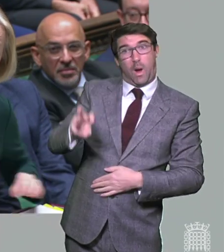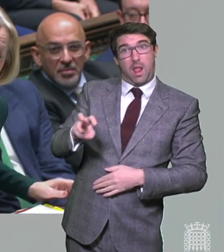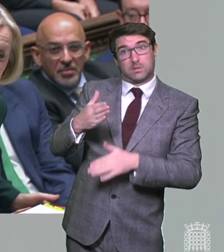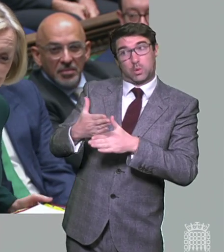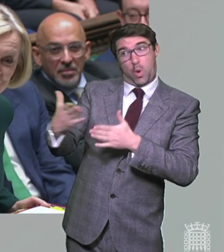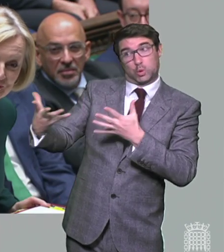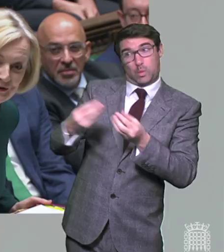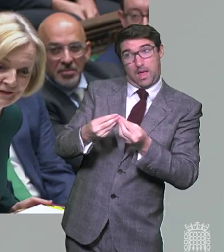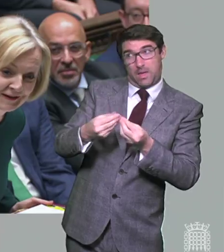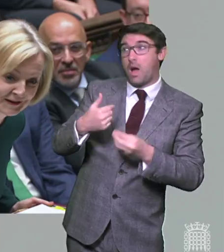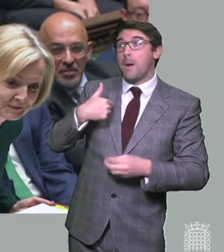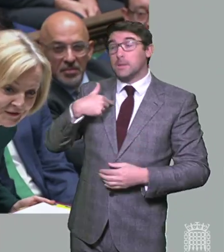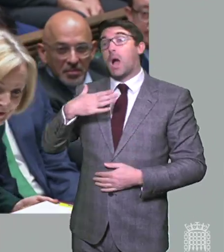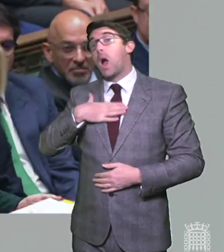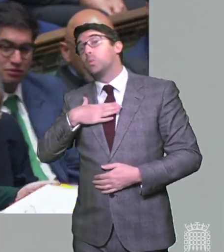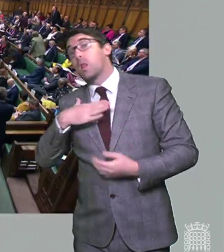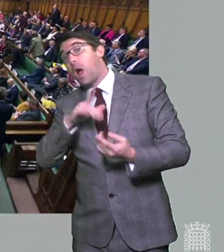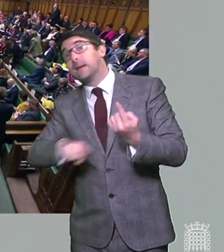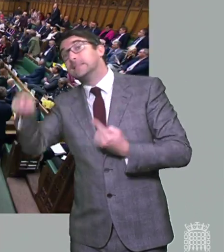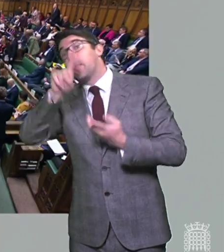I would like to see that right across the United Kingdom.